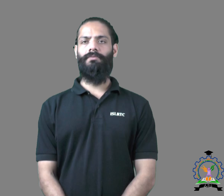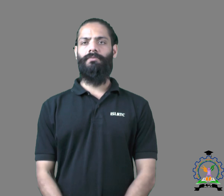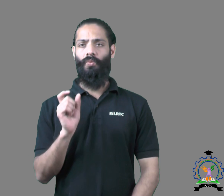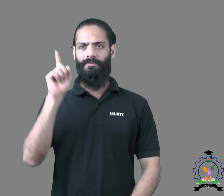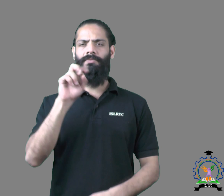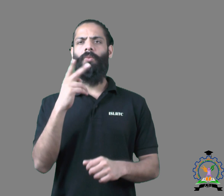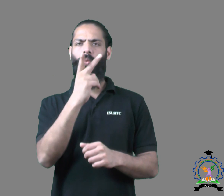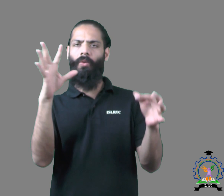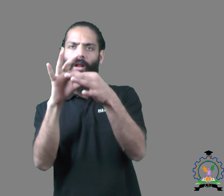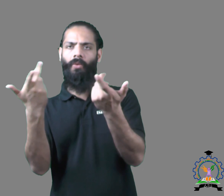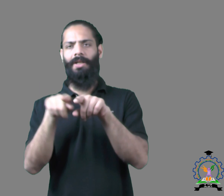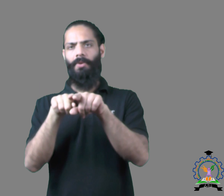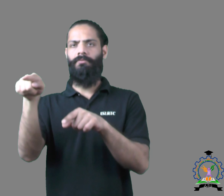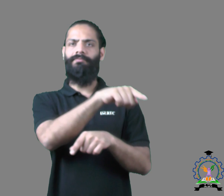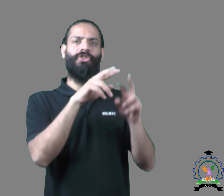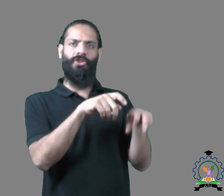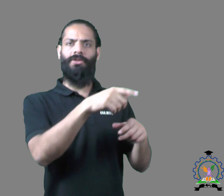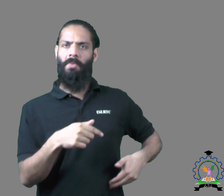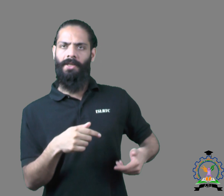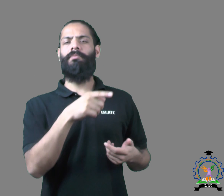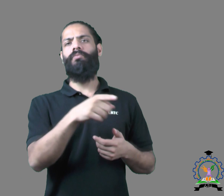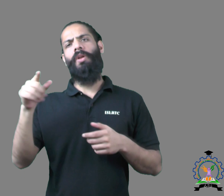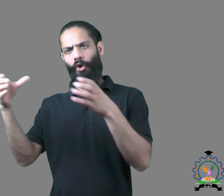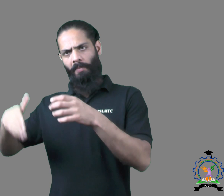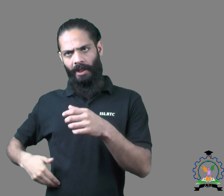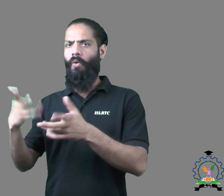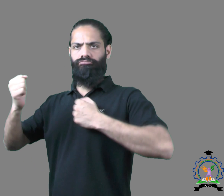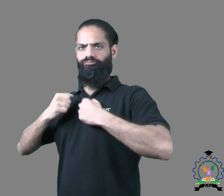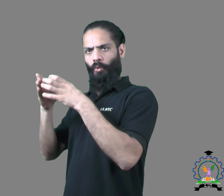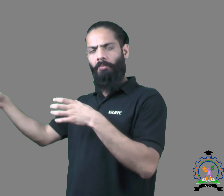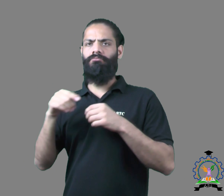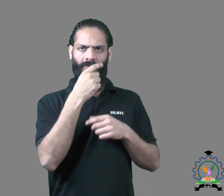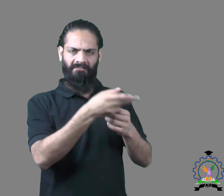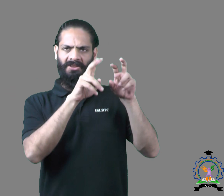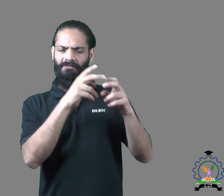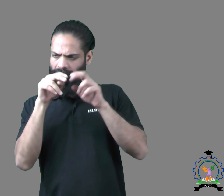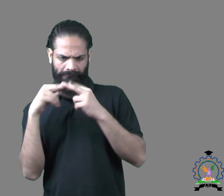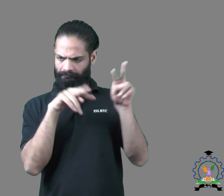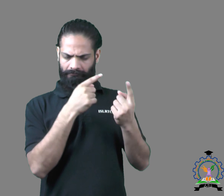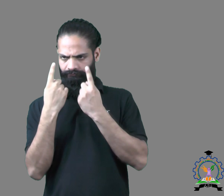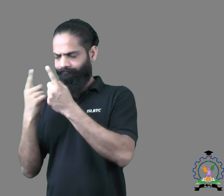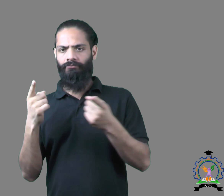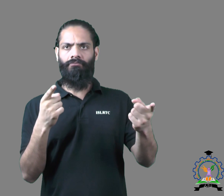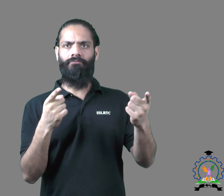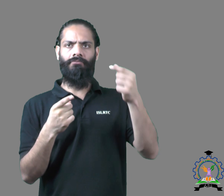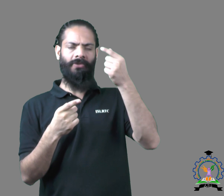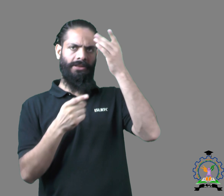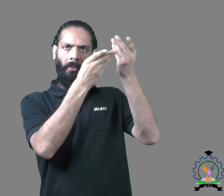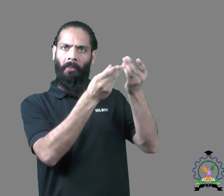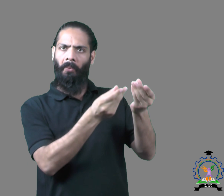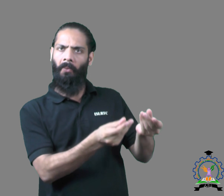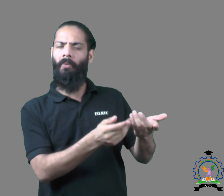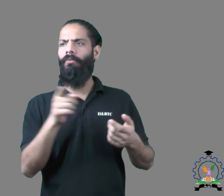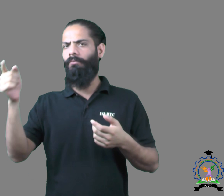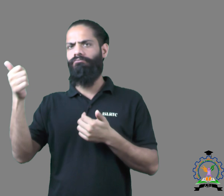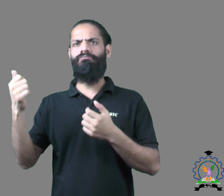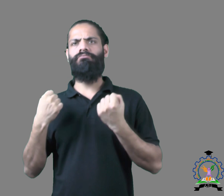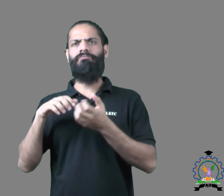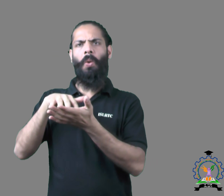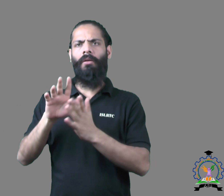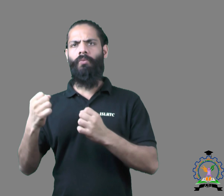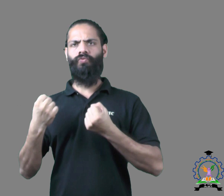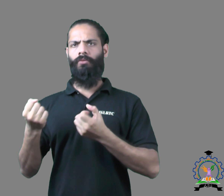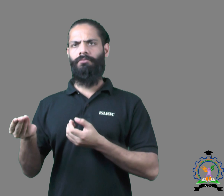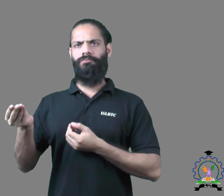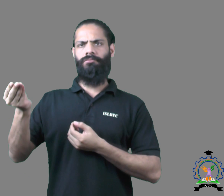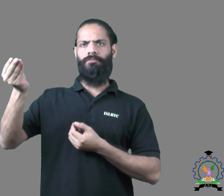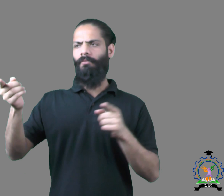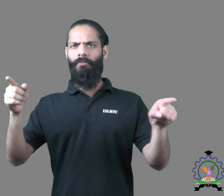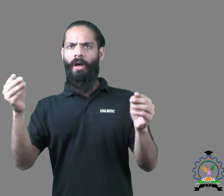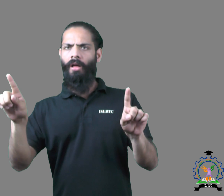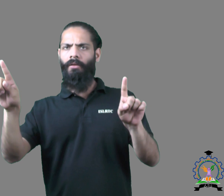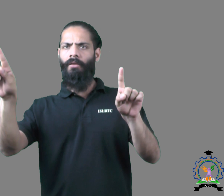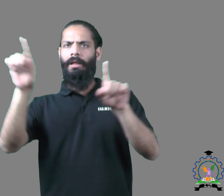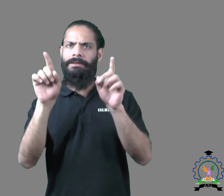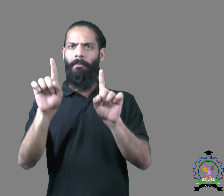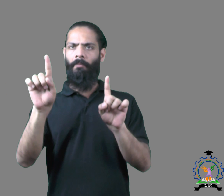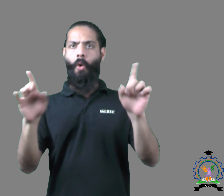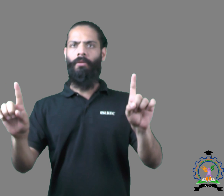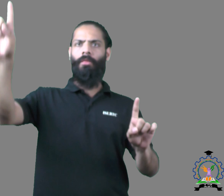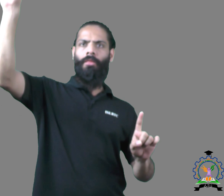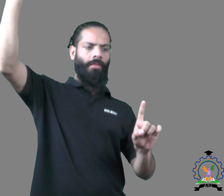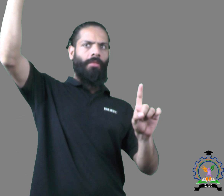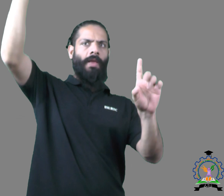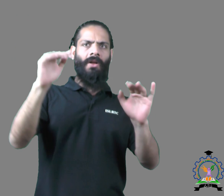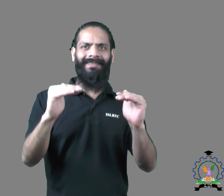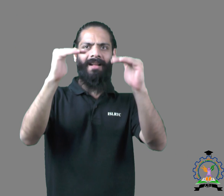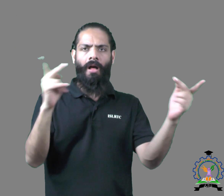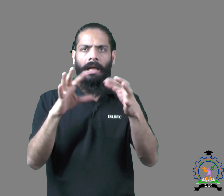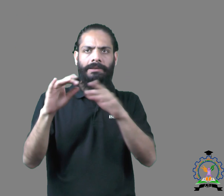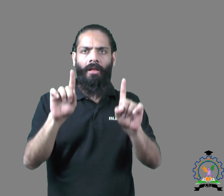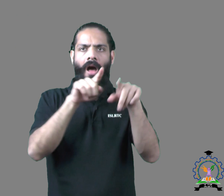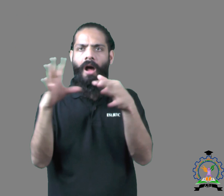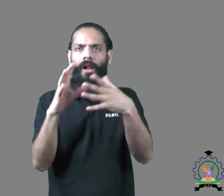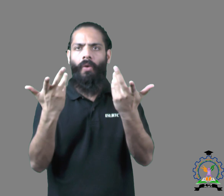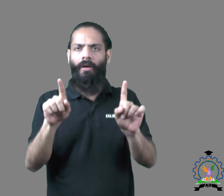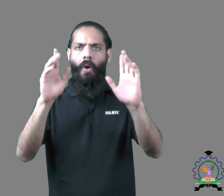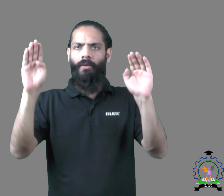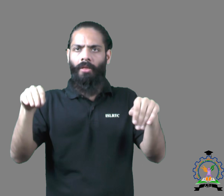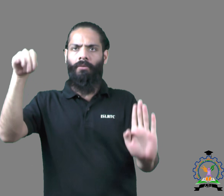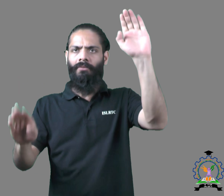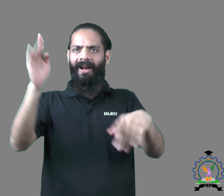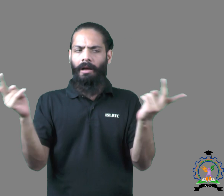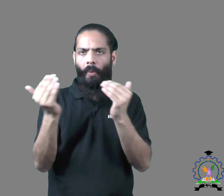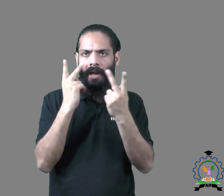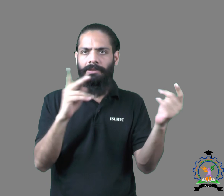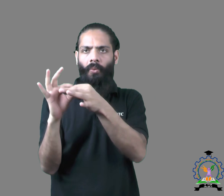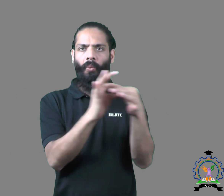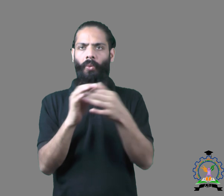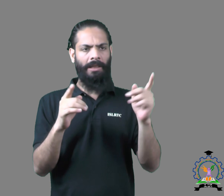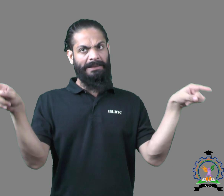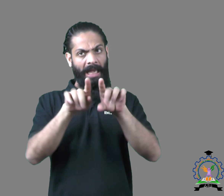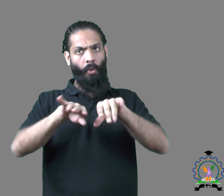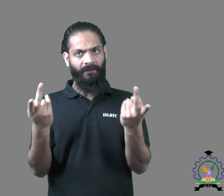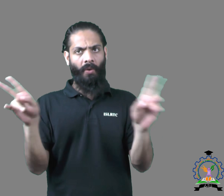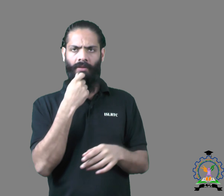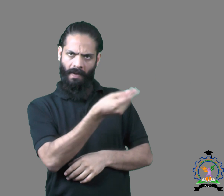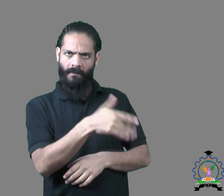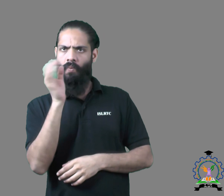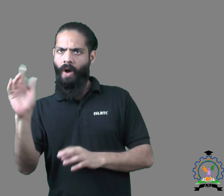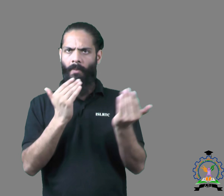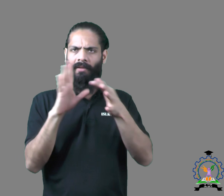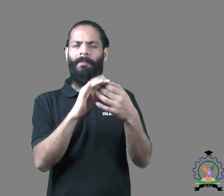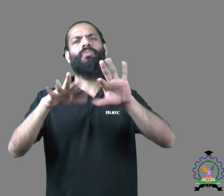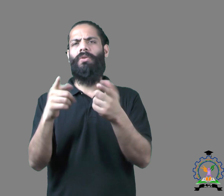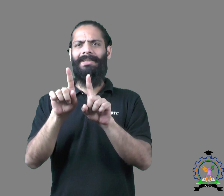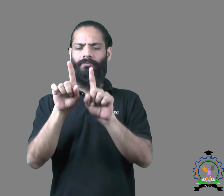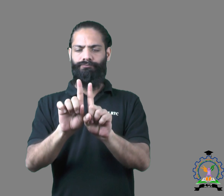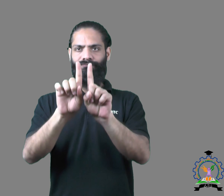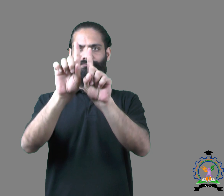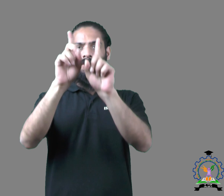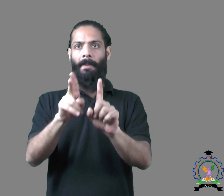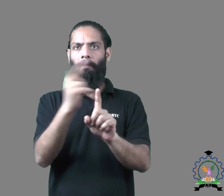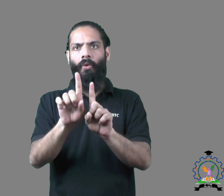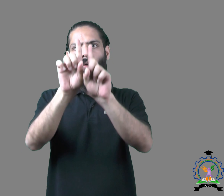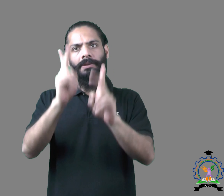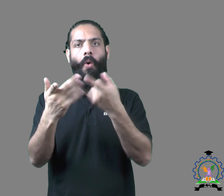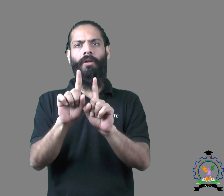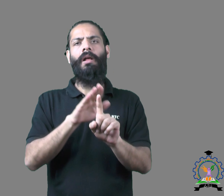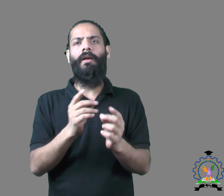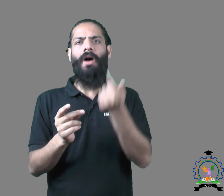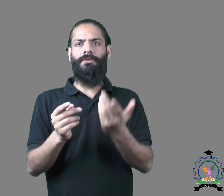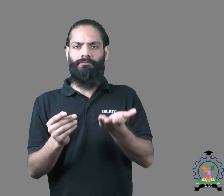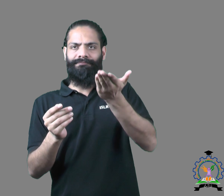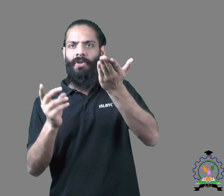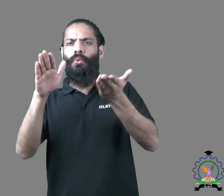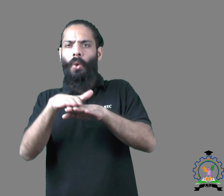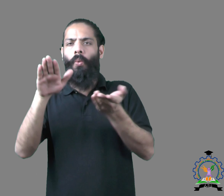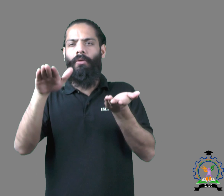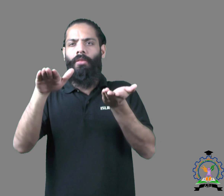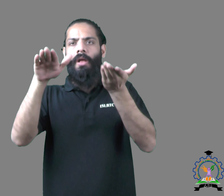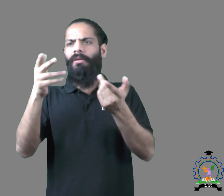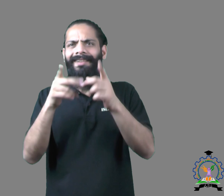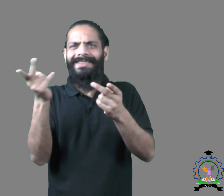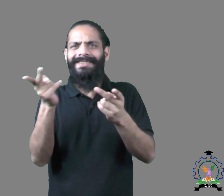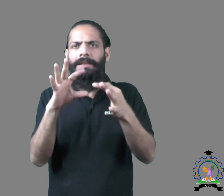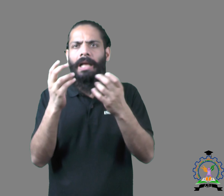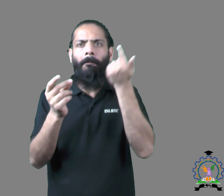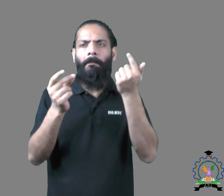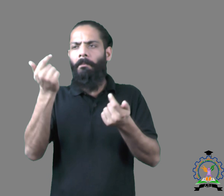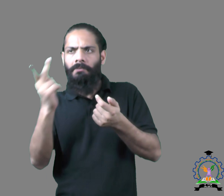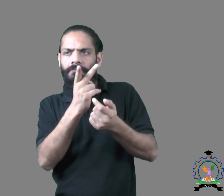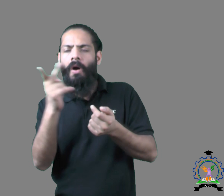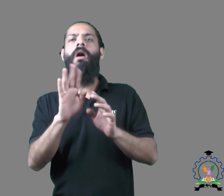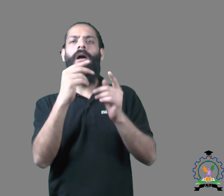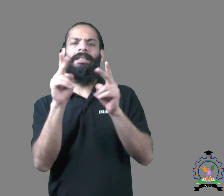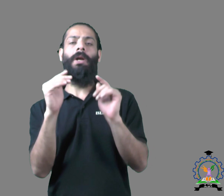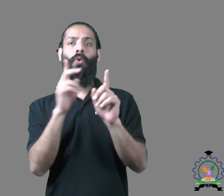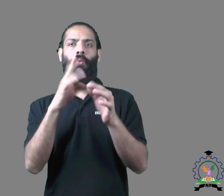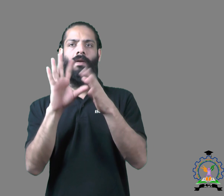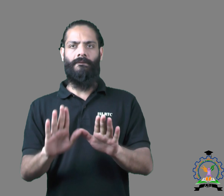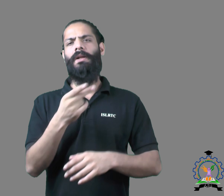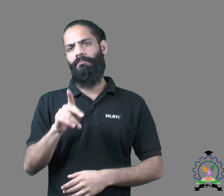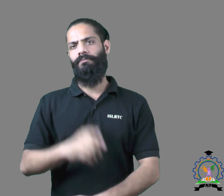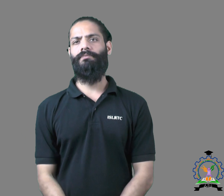Correlation